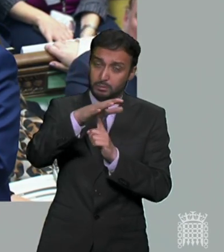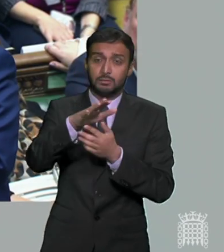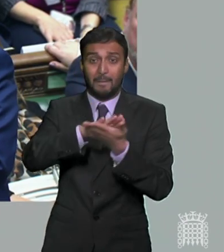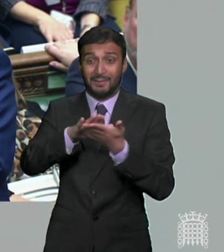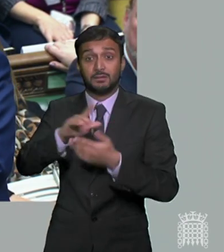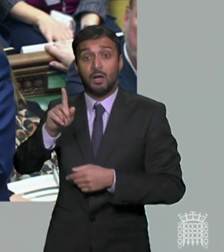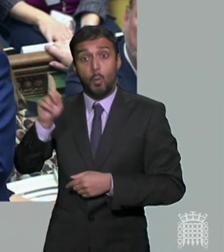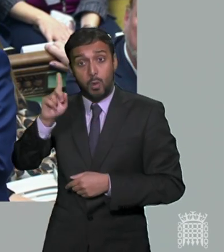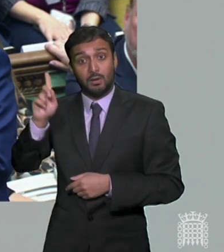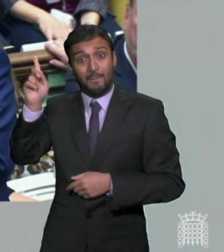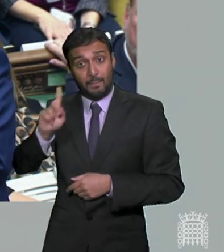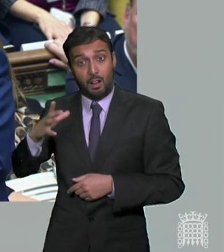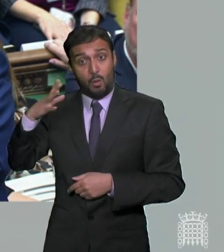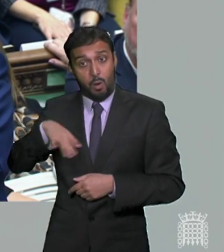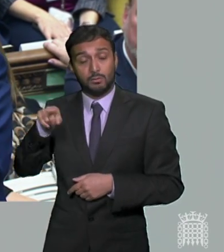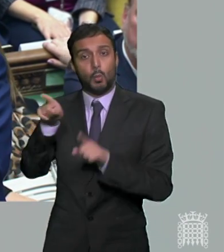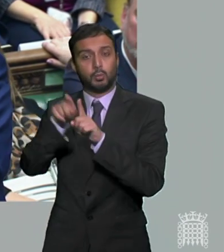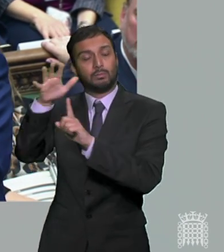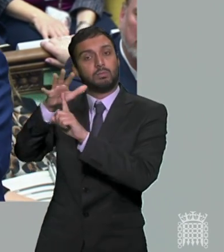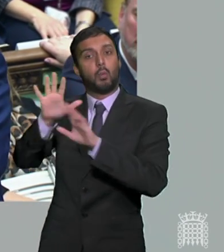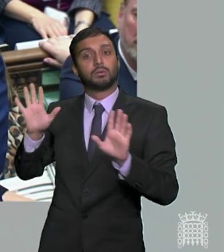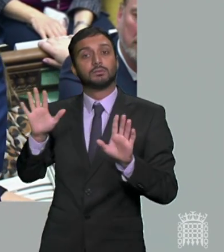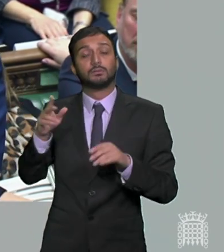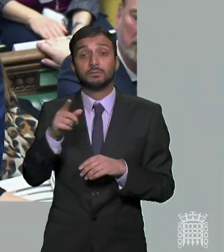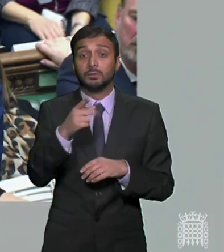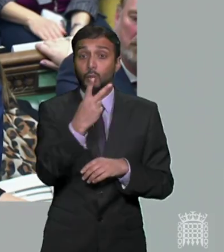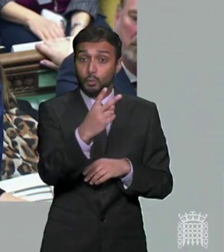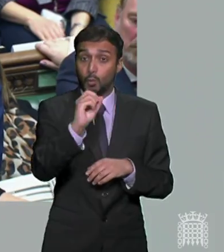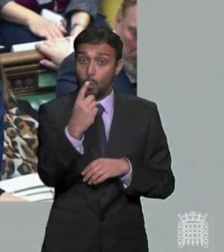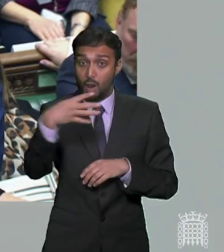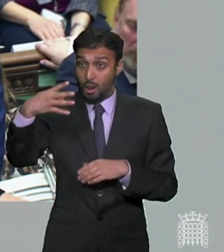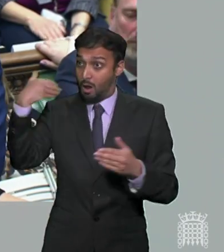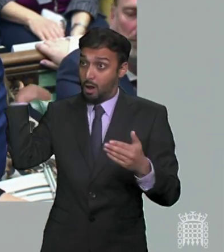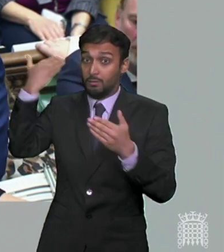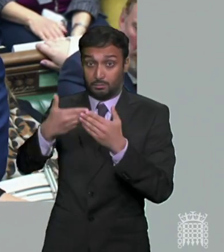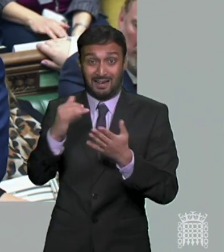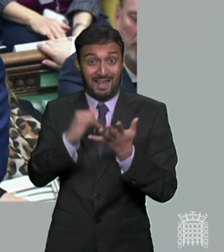Since 2014, the Scottish National party has won eight elections in a row.